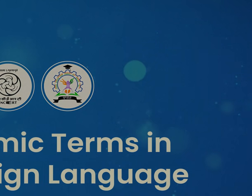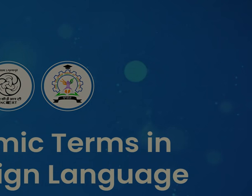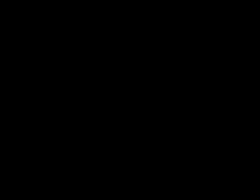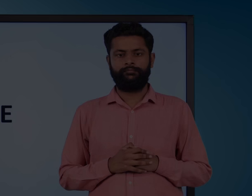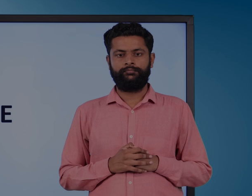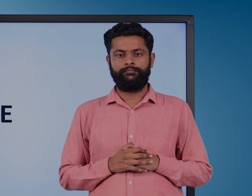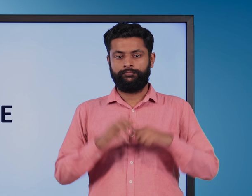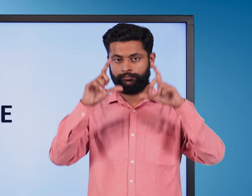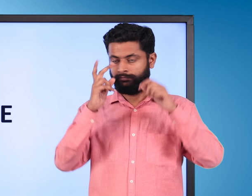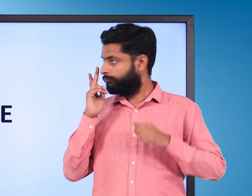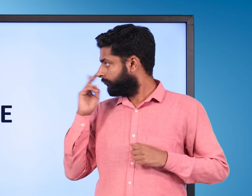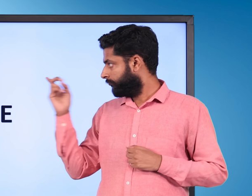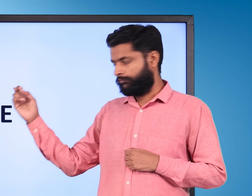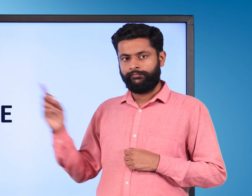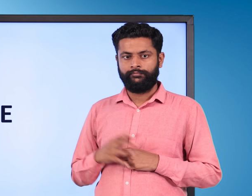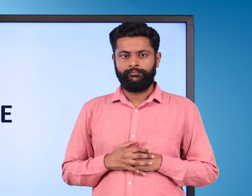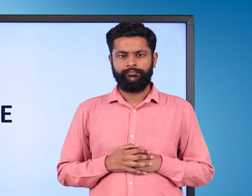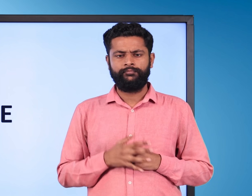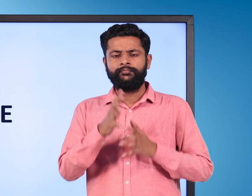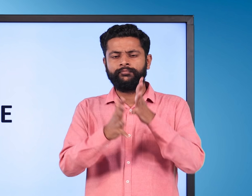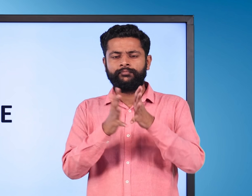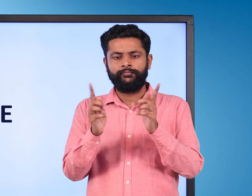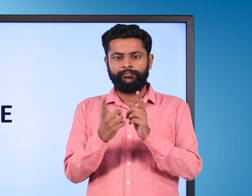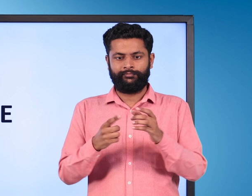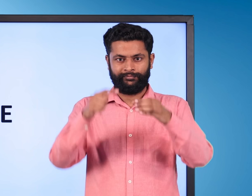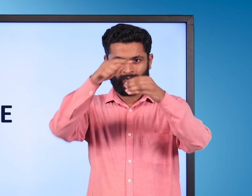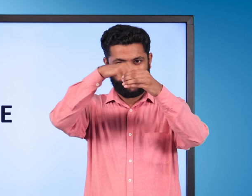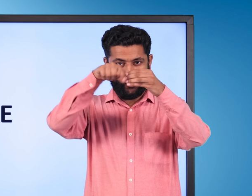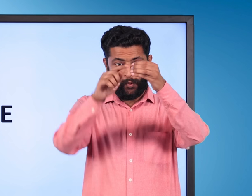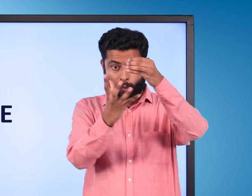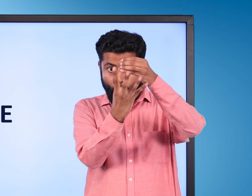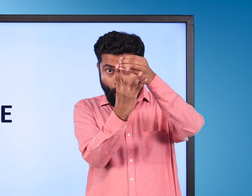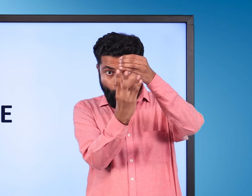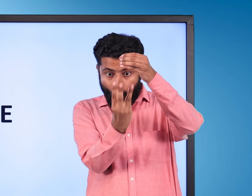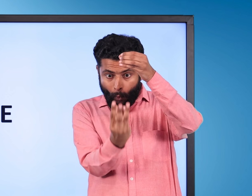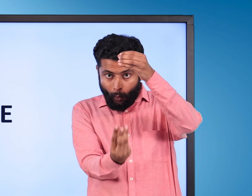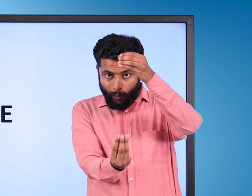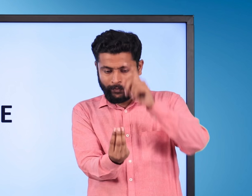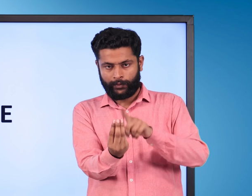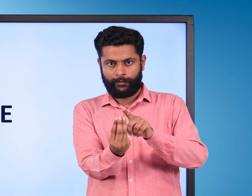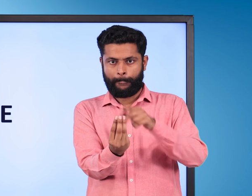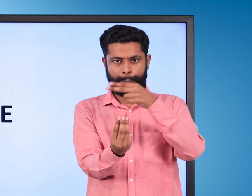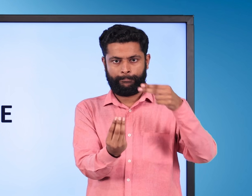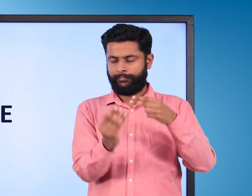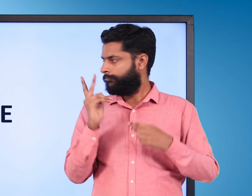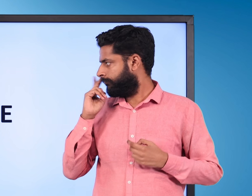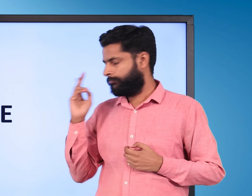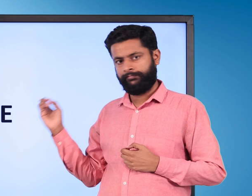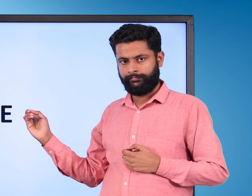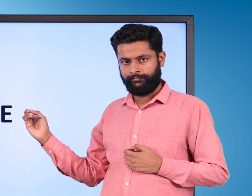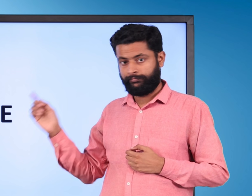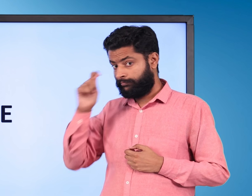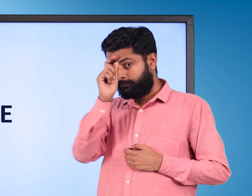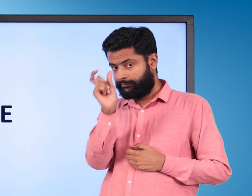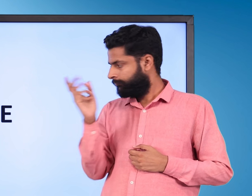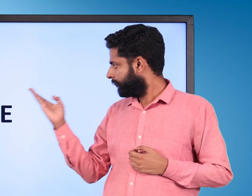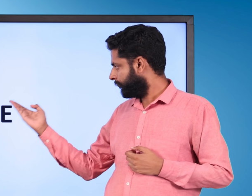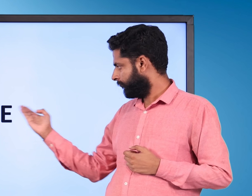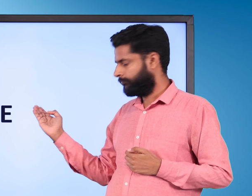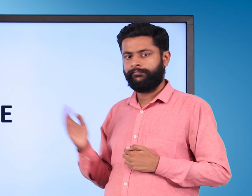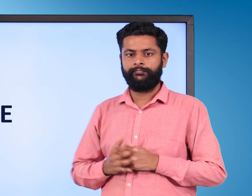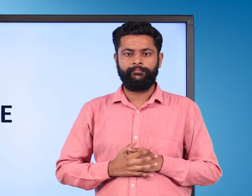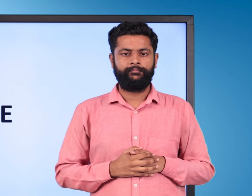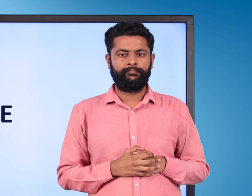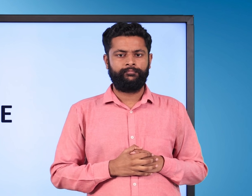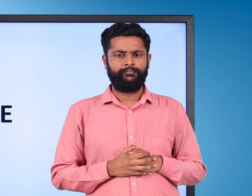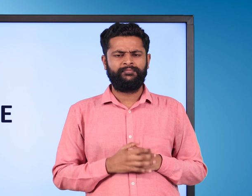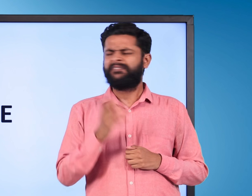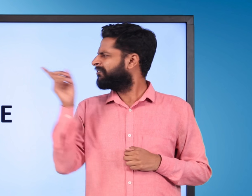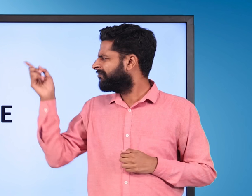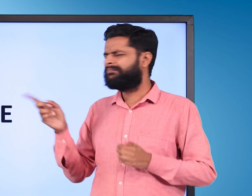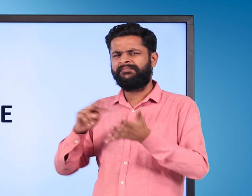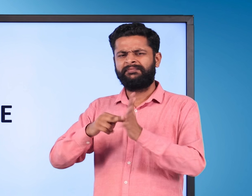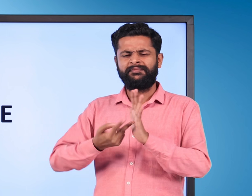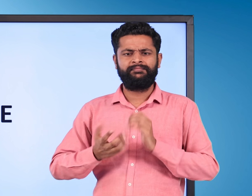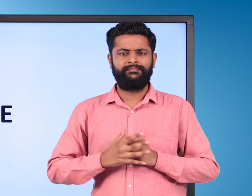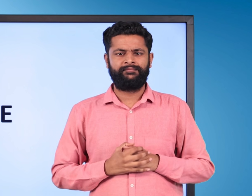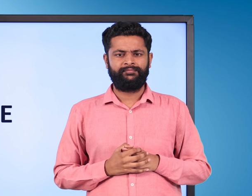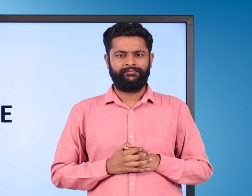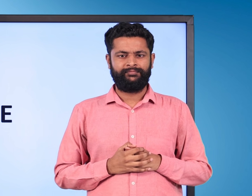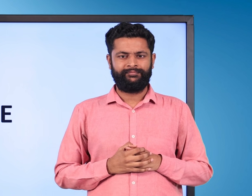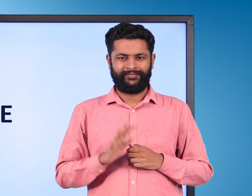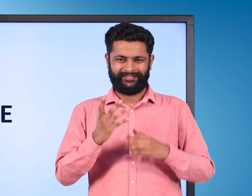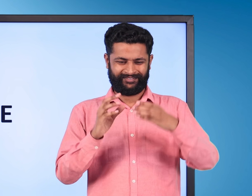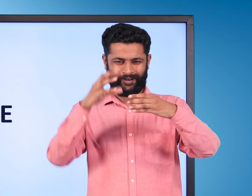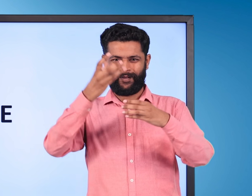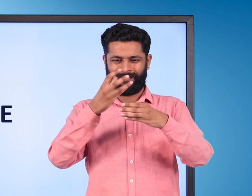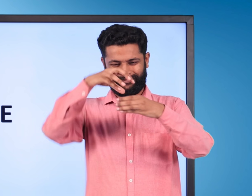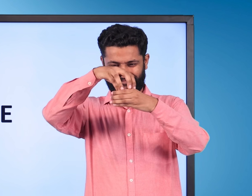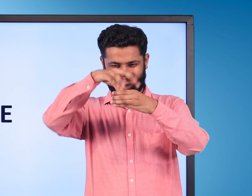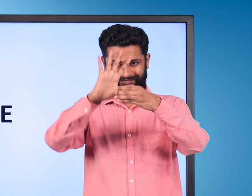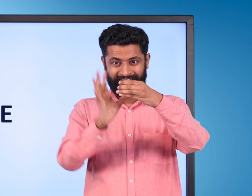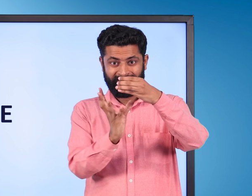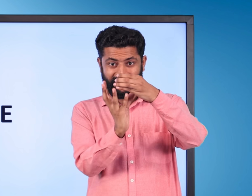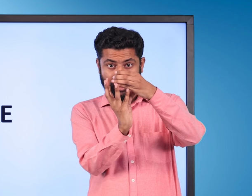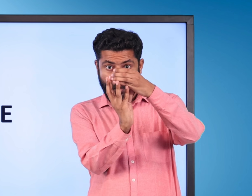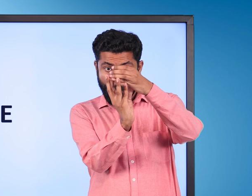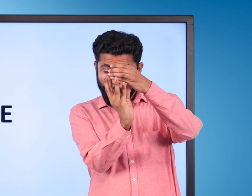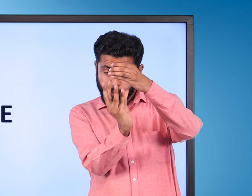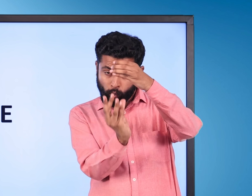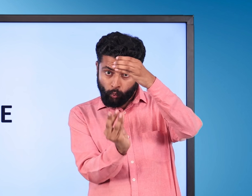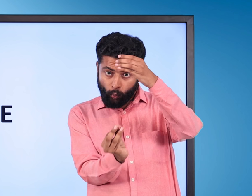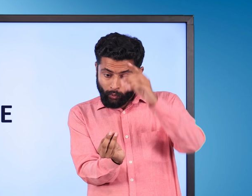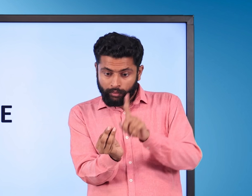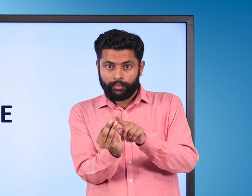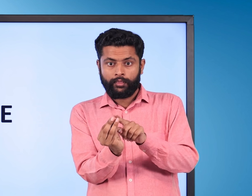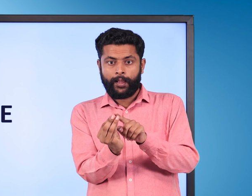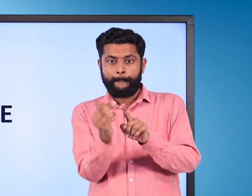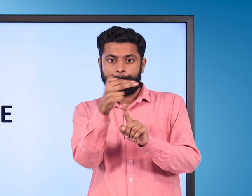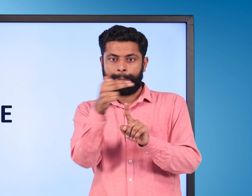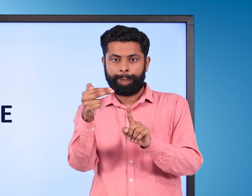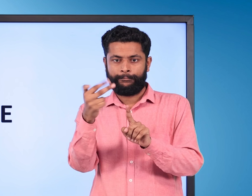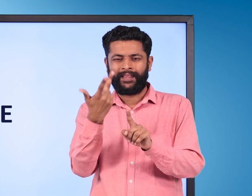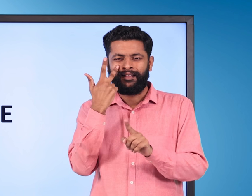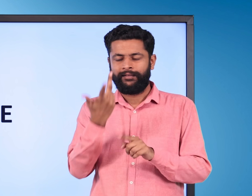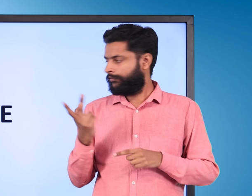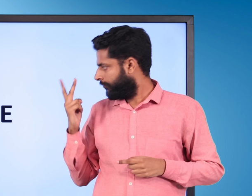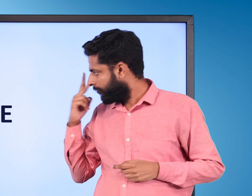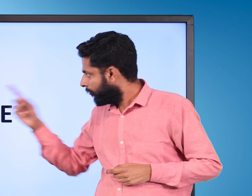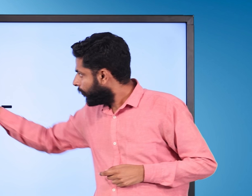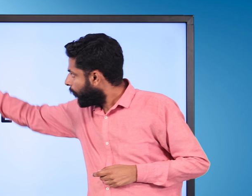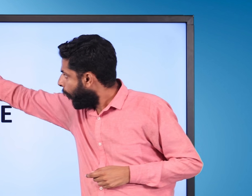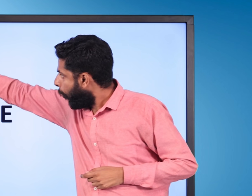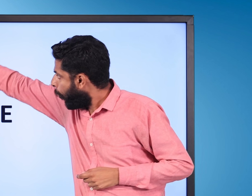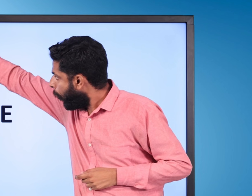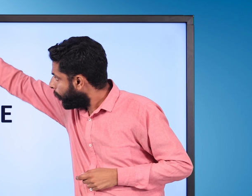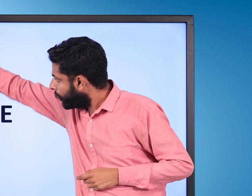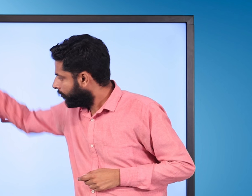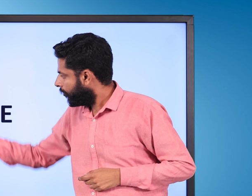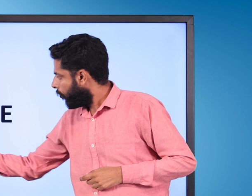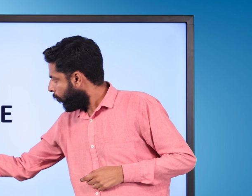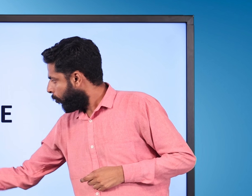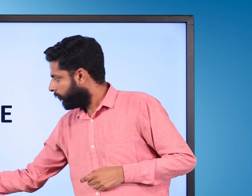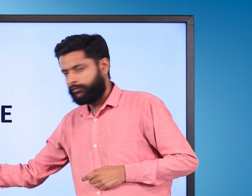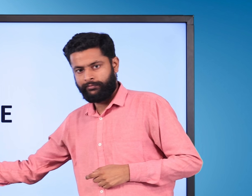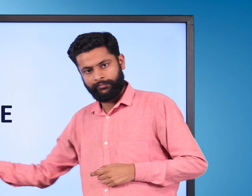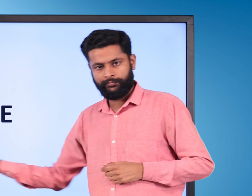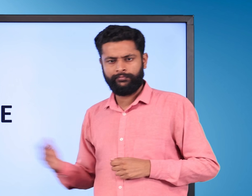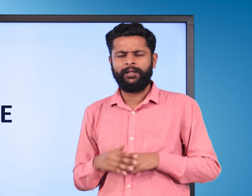This sign means cone. A cone has a circle at one end but tapers down to a single point.